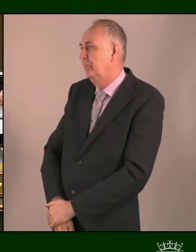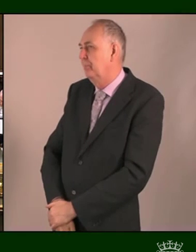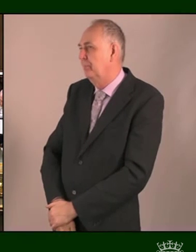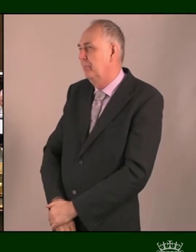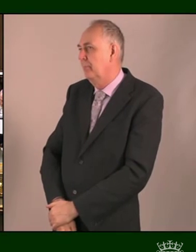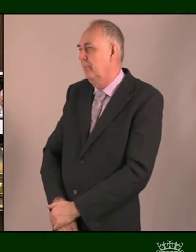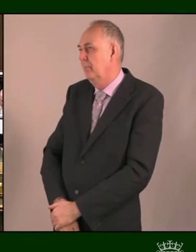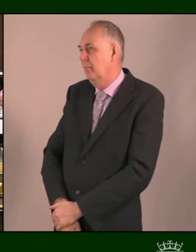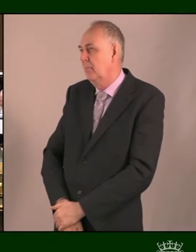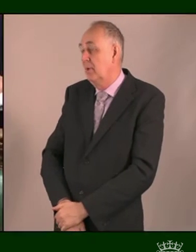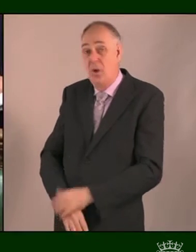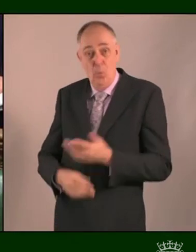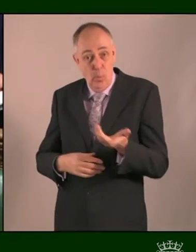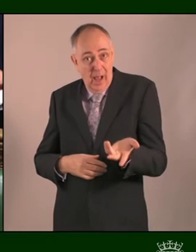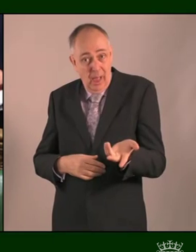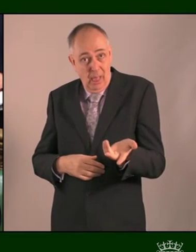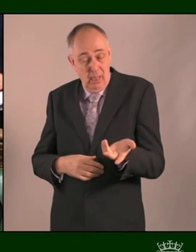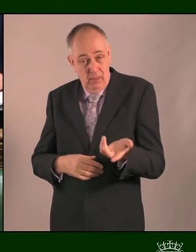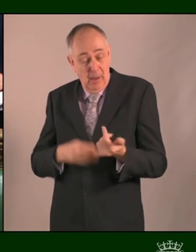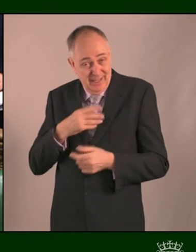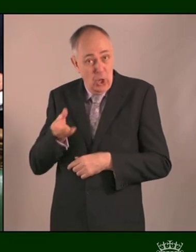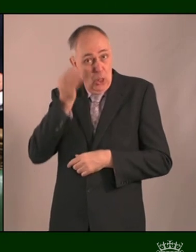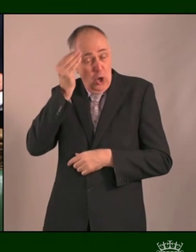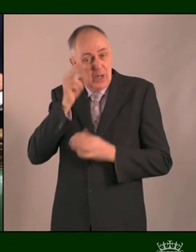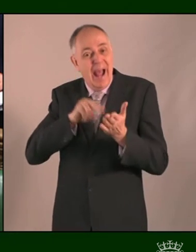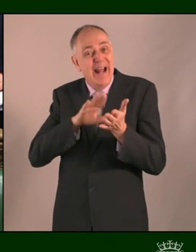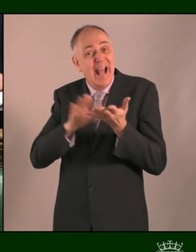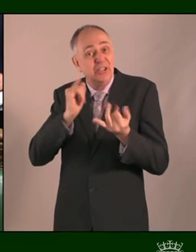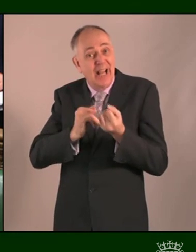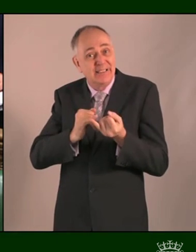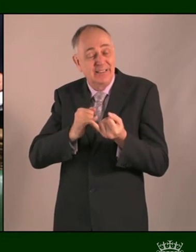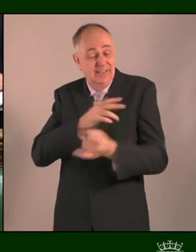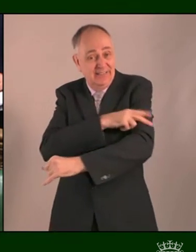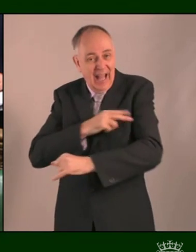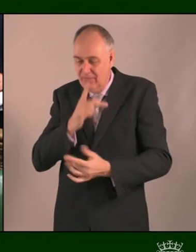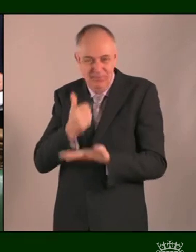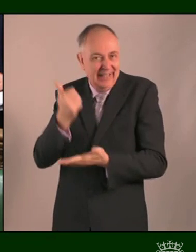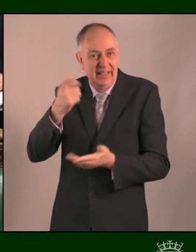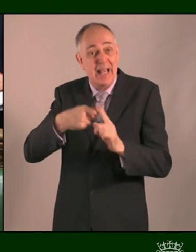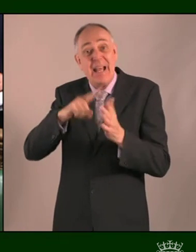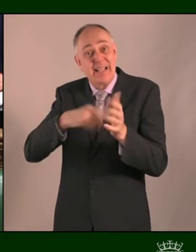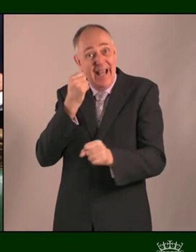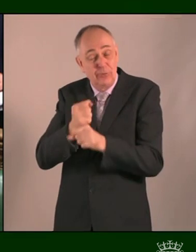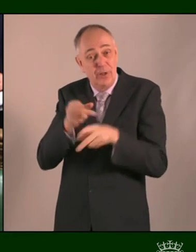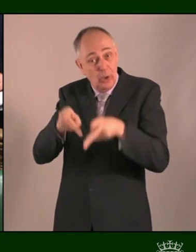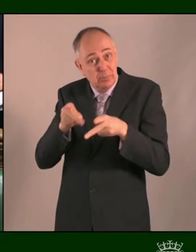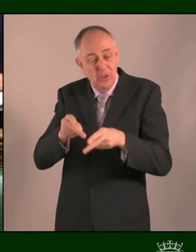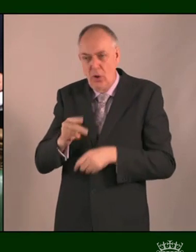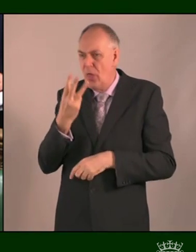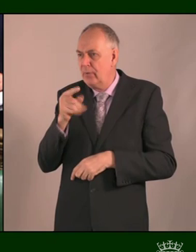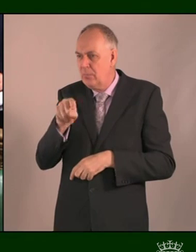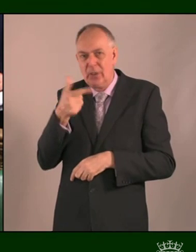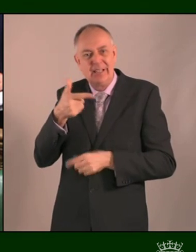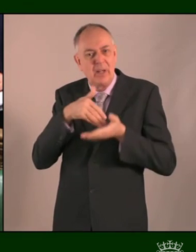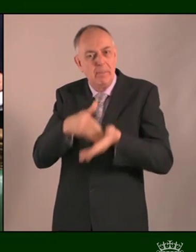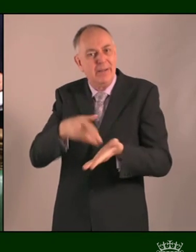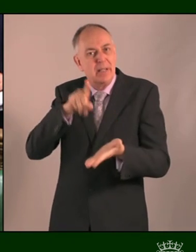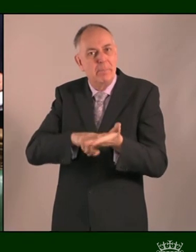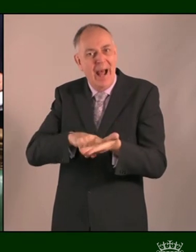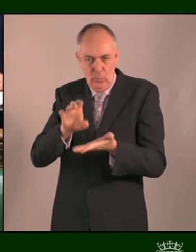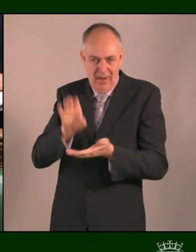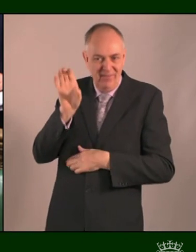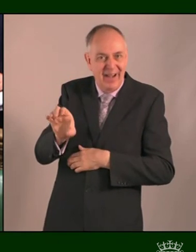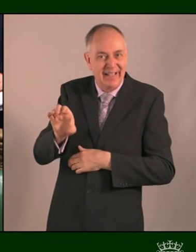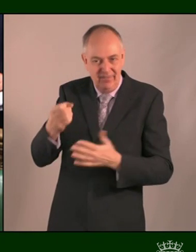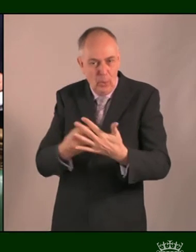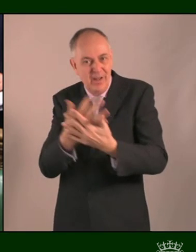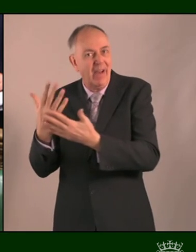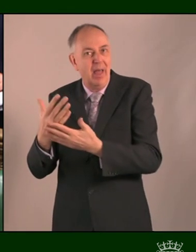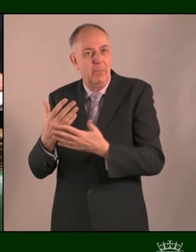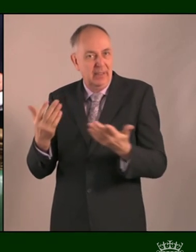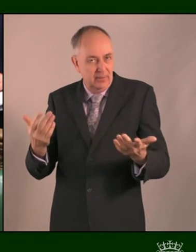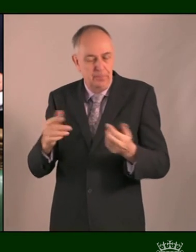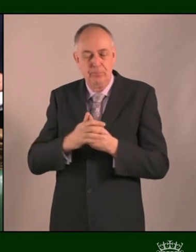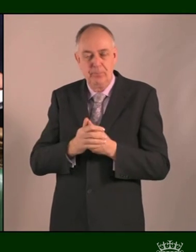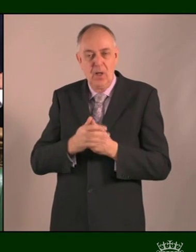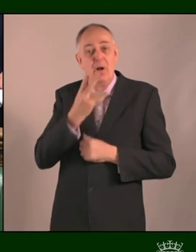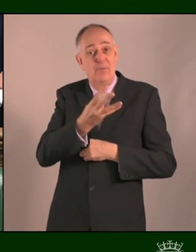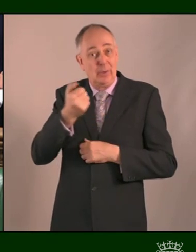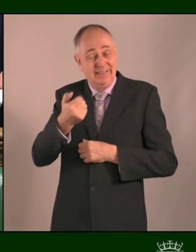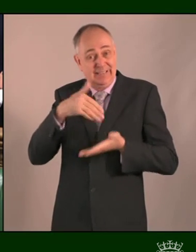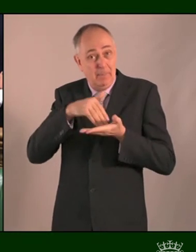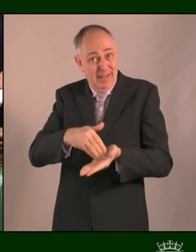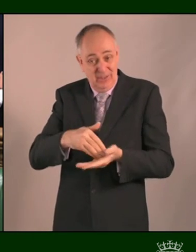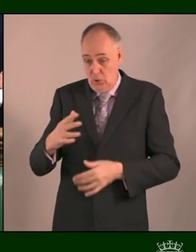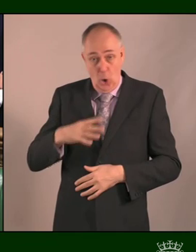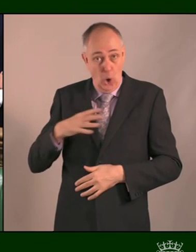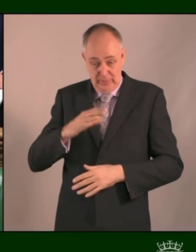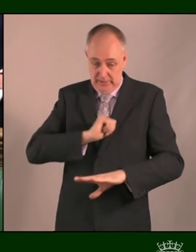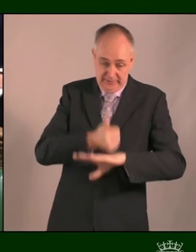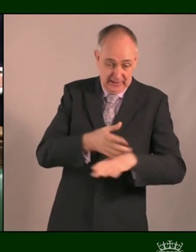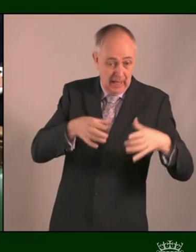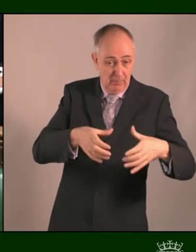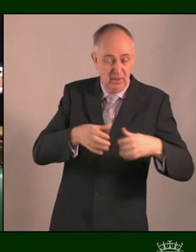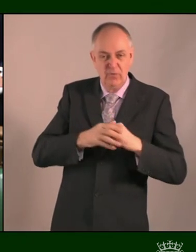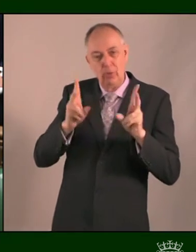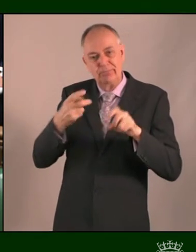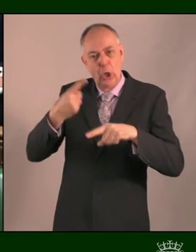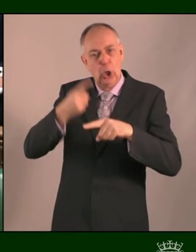I learned what a wonderful staff we have in the NHS, and I am delighted to say that Kettering General Hospital NHS Foundation Trust will receive £3.7 million seed funding for a full redevelopment, in addition to the £46 million that we are now putting in to its urgent care hub.